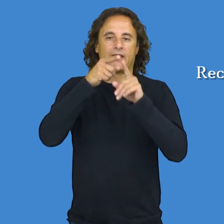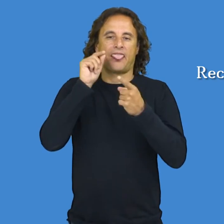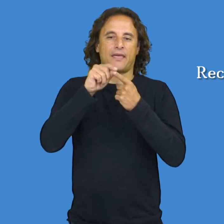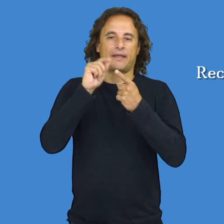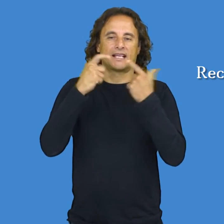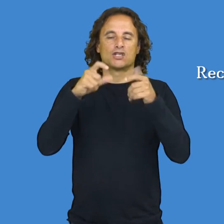diabetes